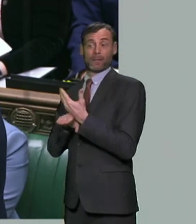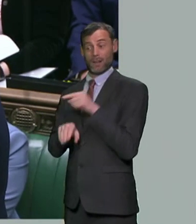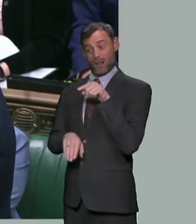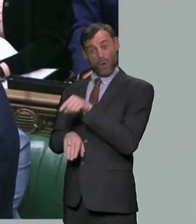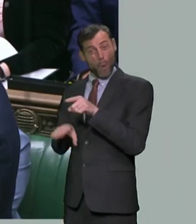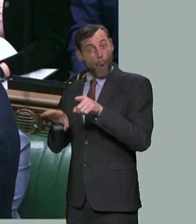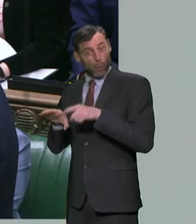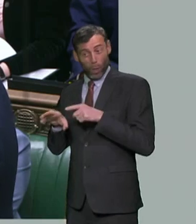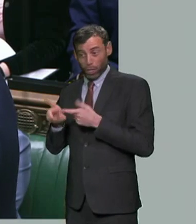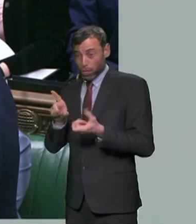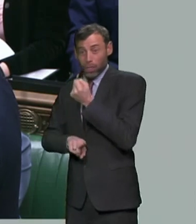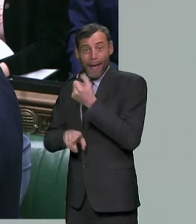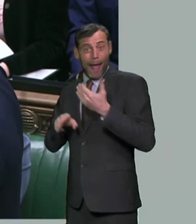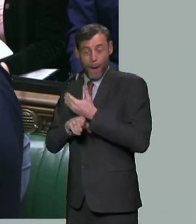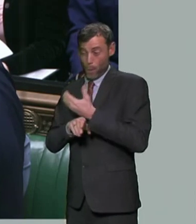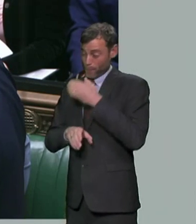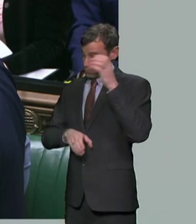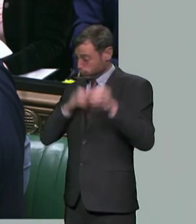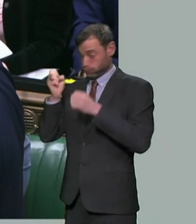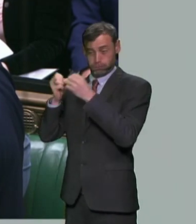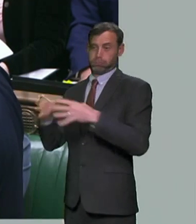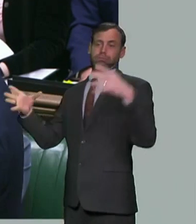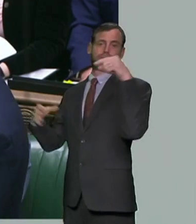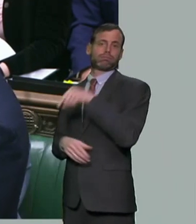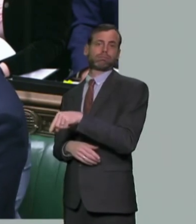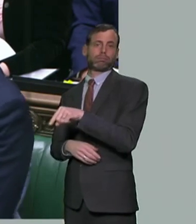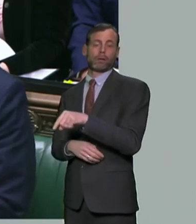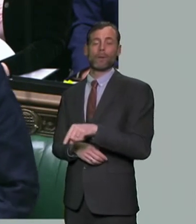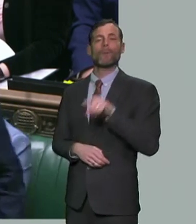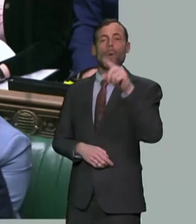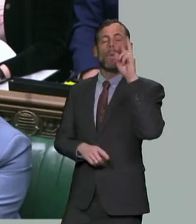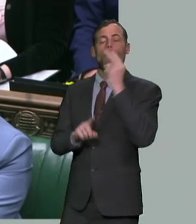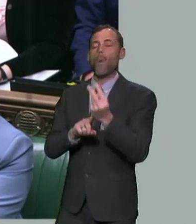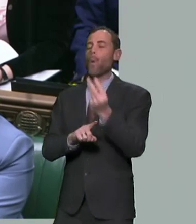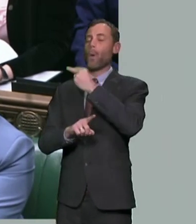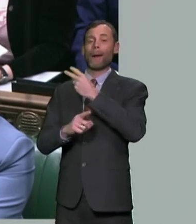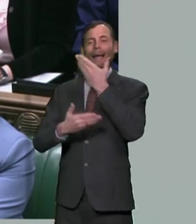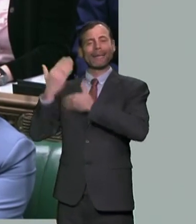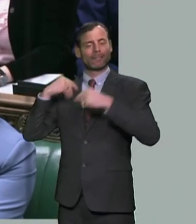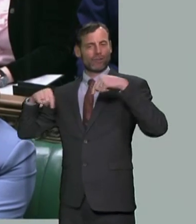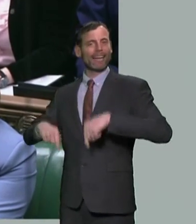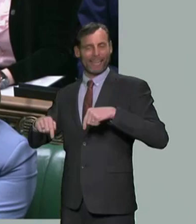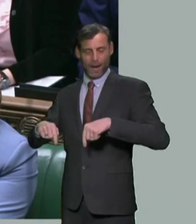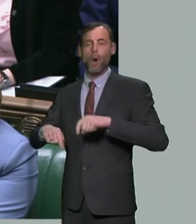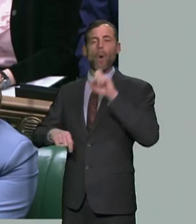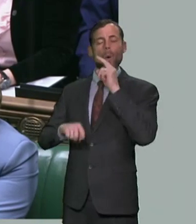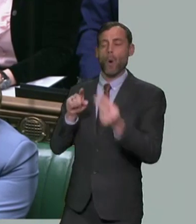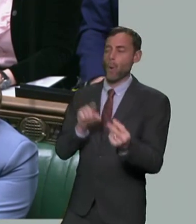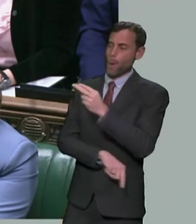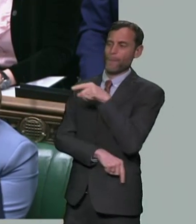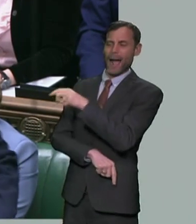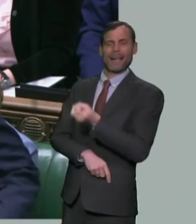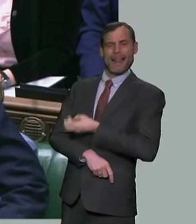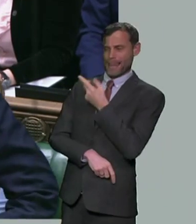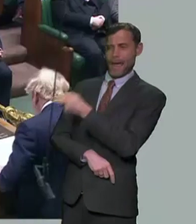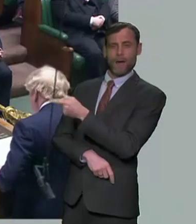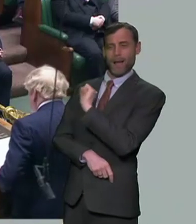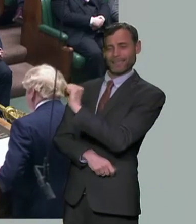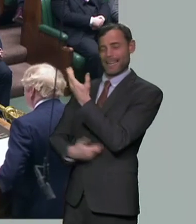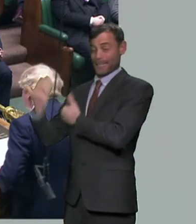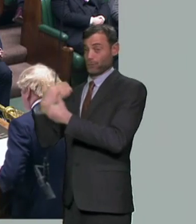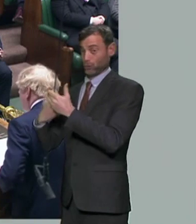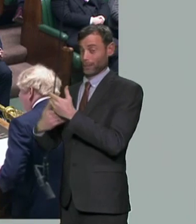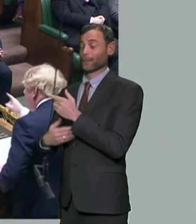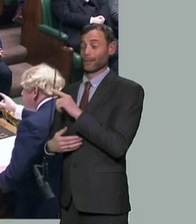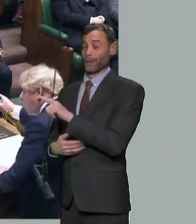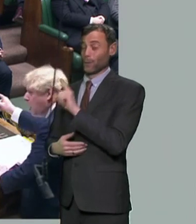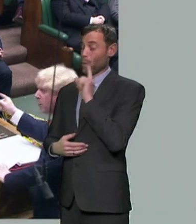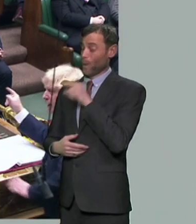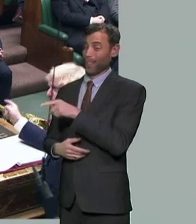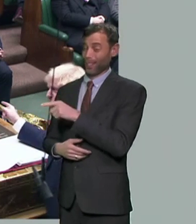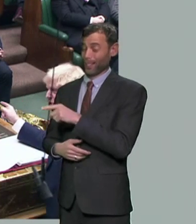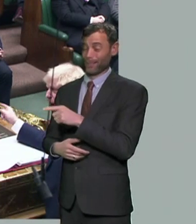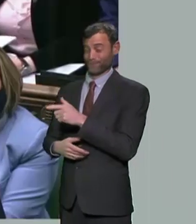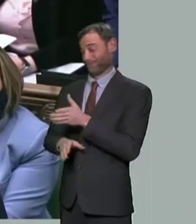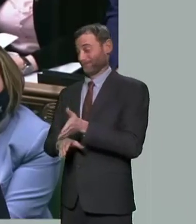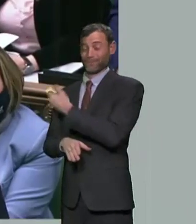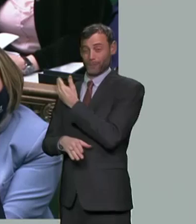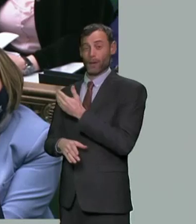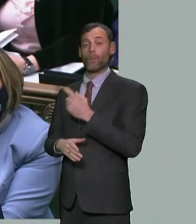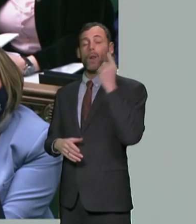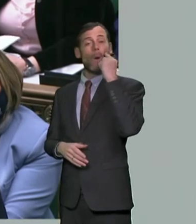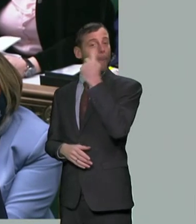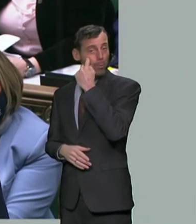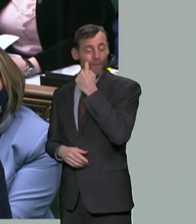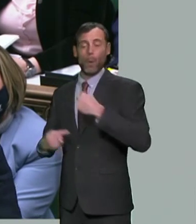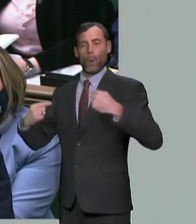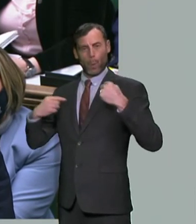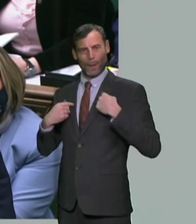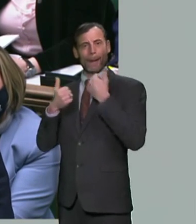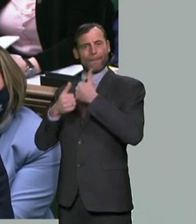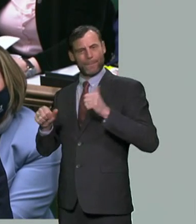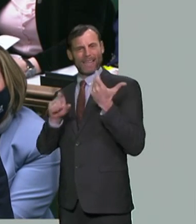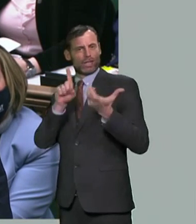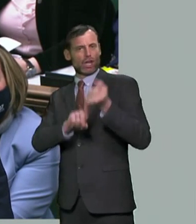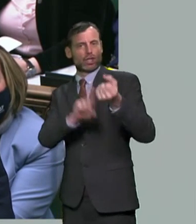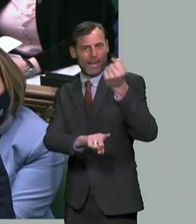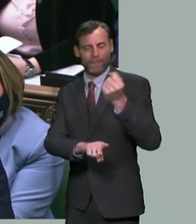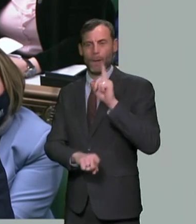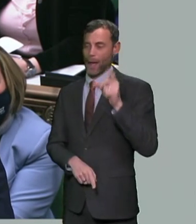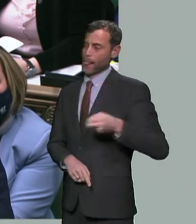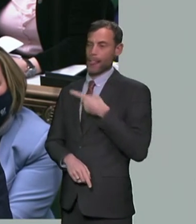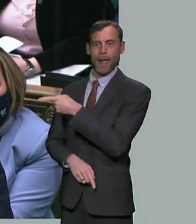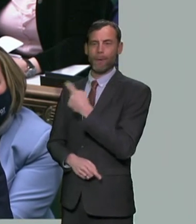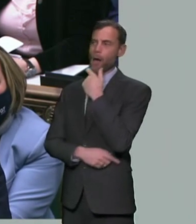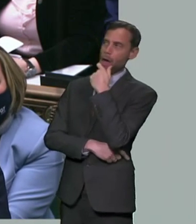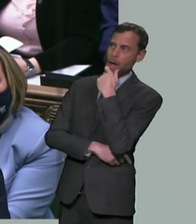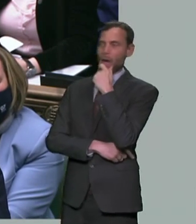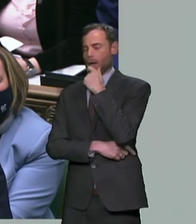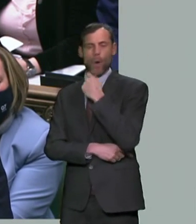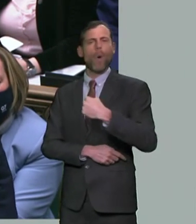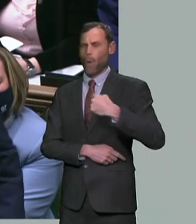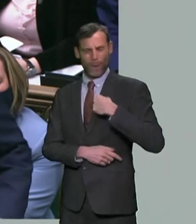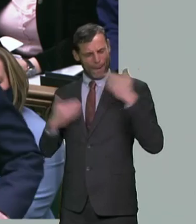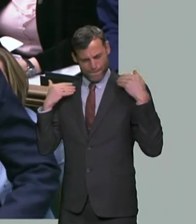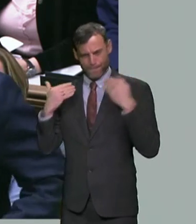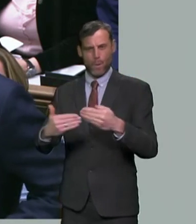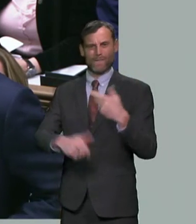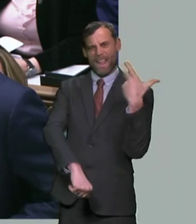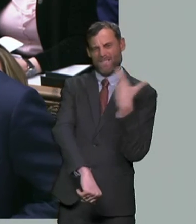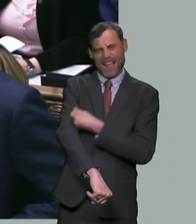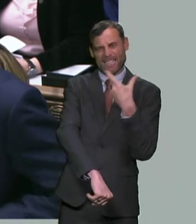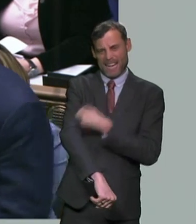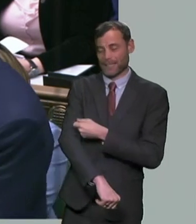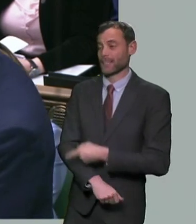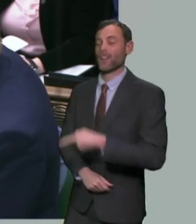When the history of this pandemic comes to be written and the history of the Labour party comes to be written—believe me, it is history and will remain history—it will show that we delivered while they dithered, and that we vaccinated while they vacillated.